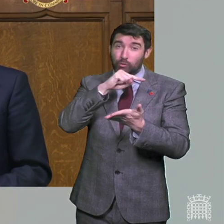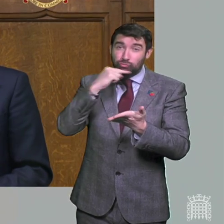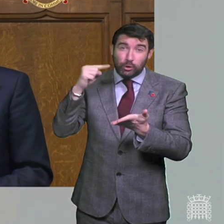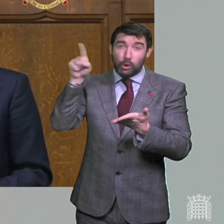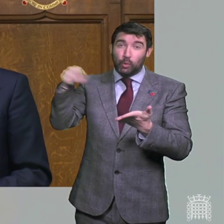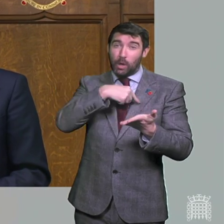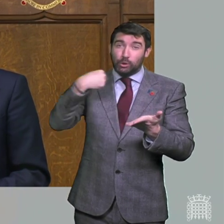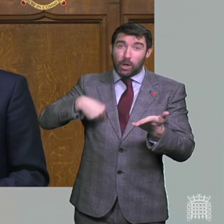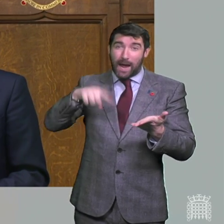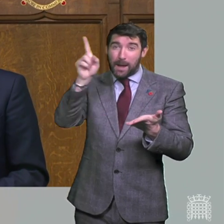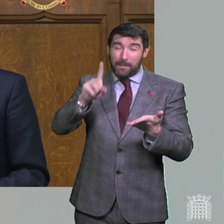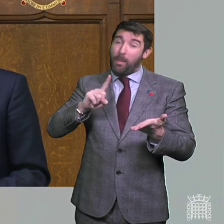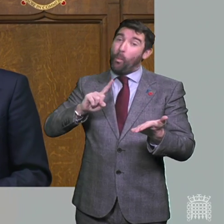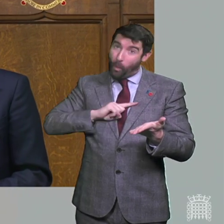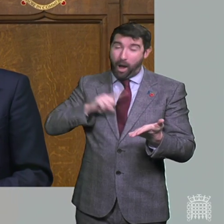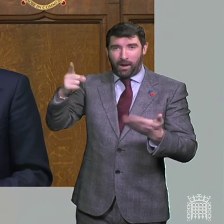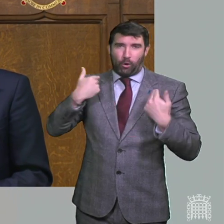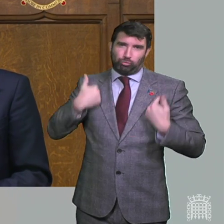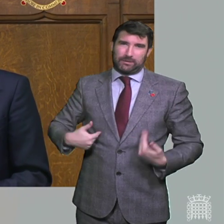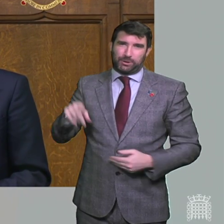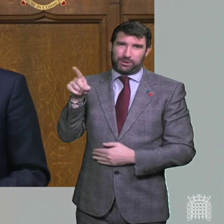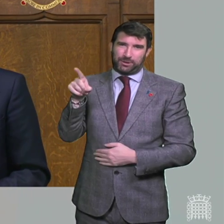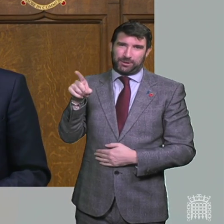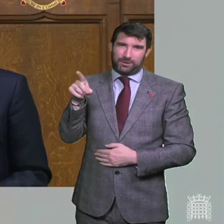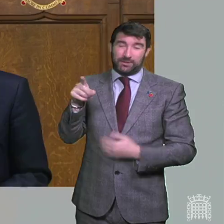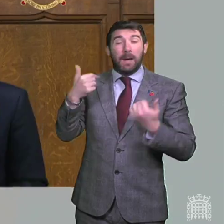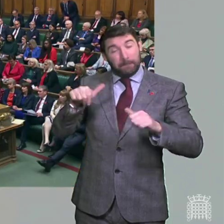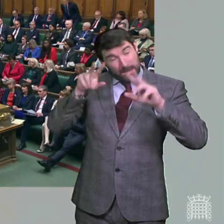They also promised to publish the results of that review.